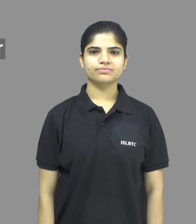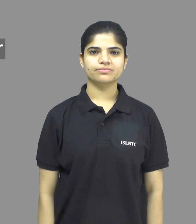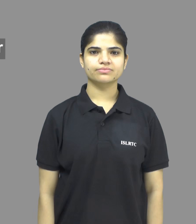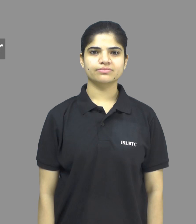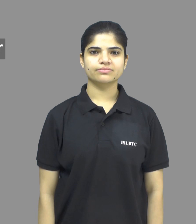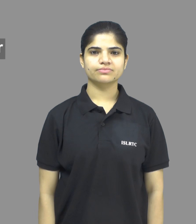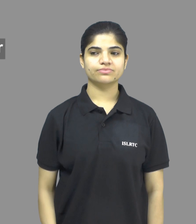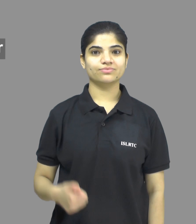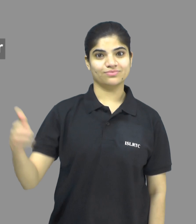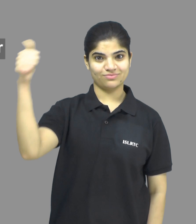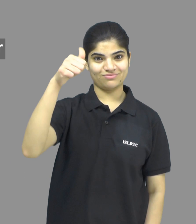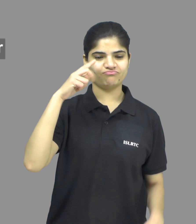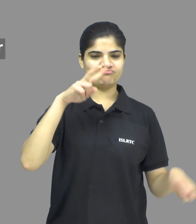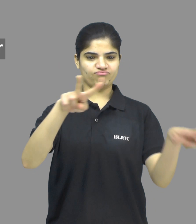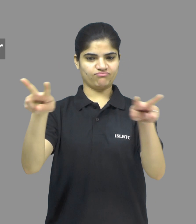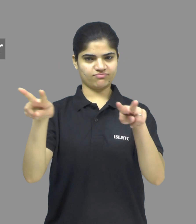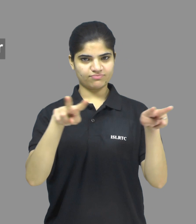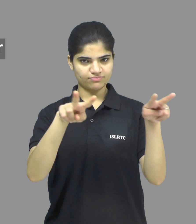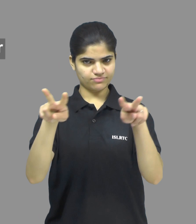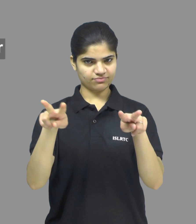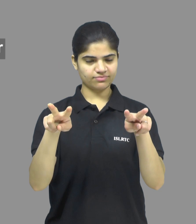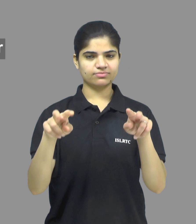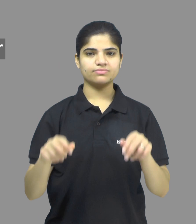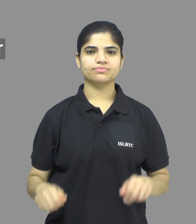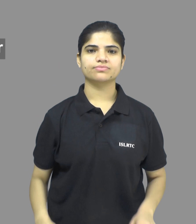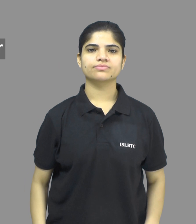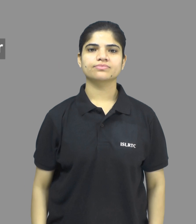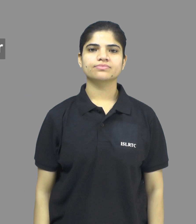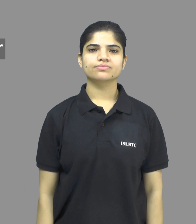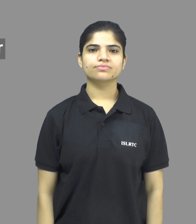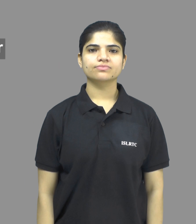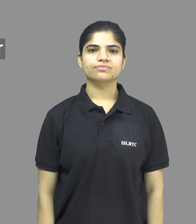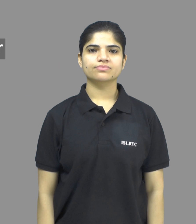Supervisor